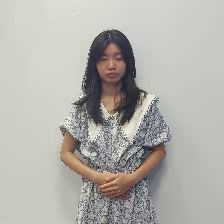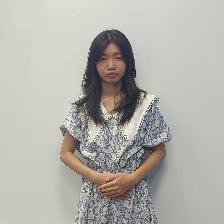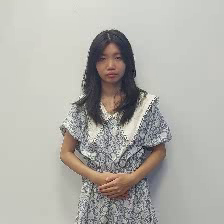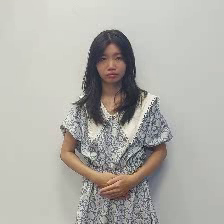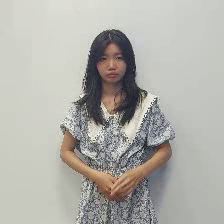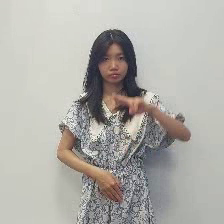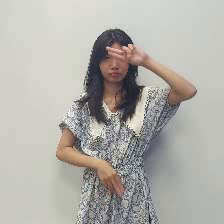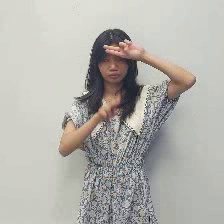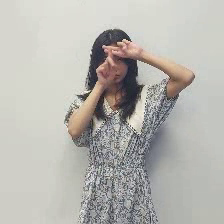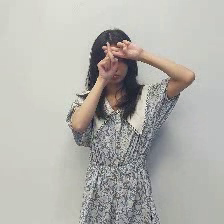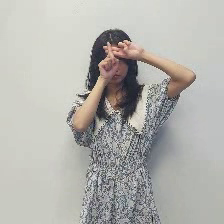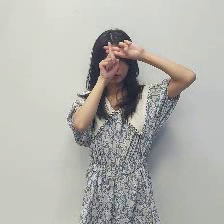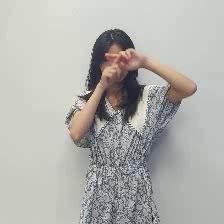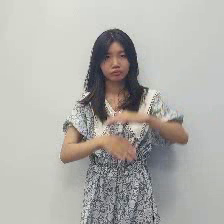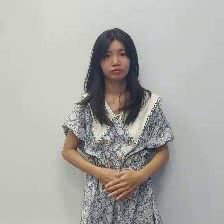Bệnh viện